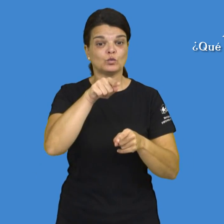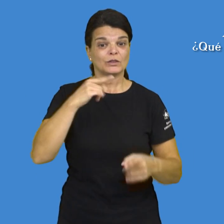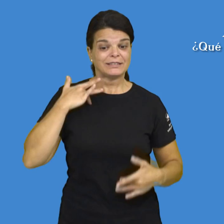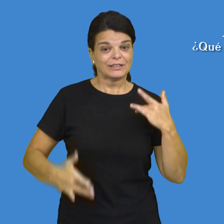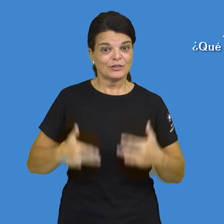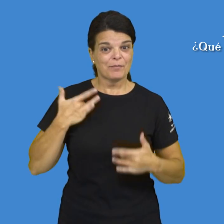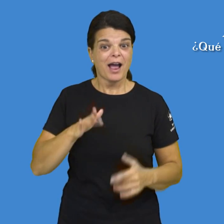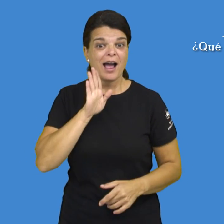síntoma